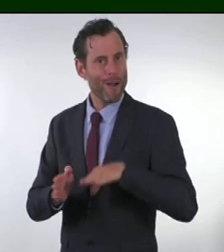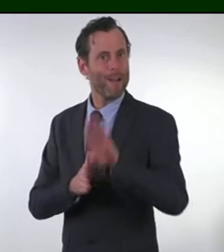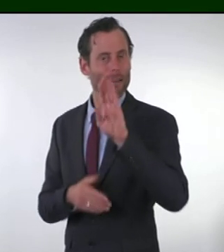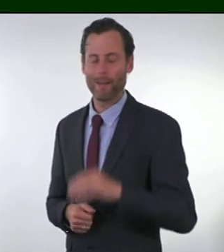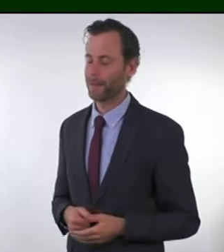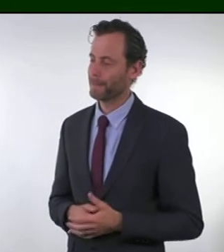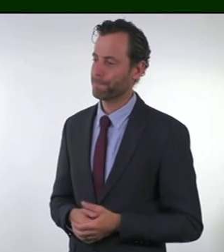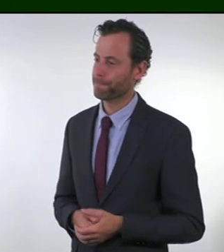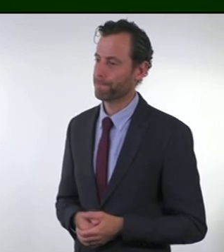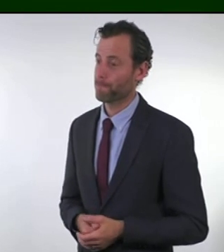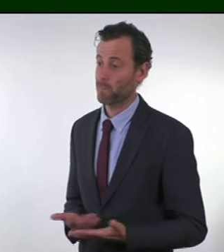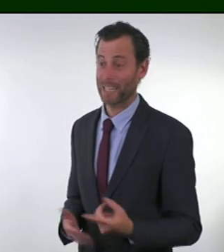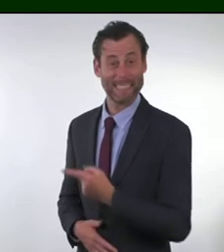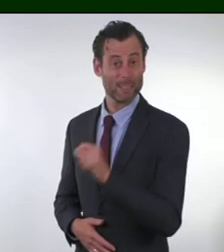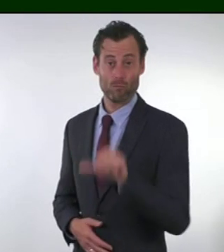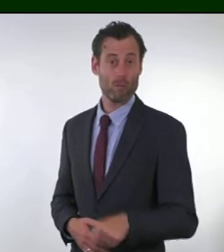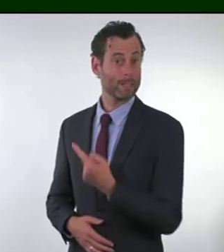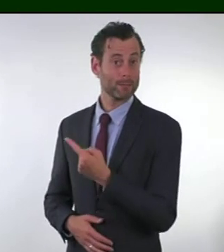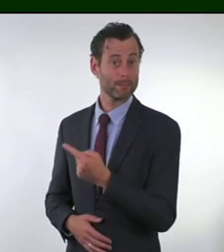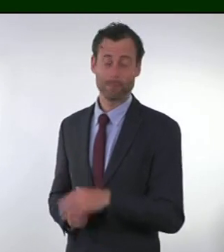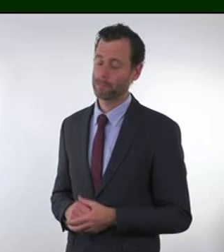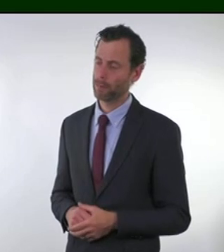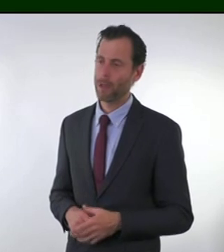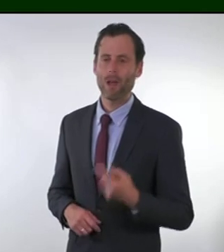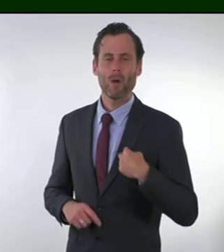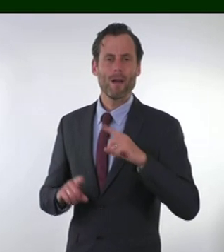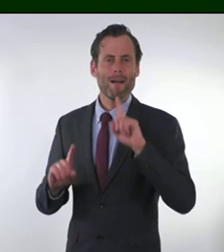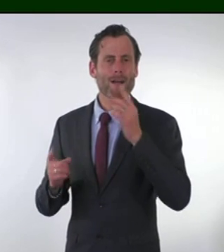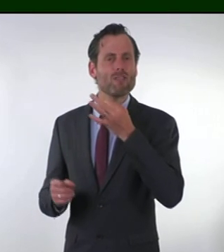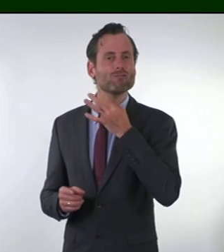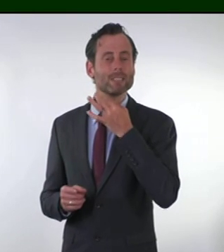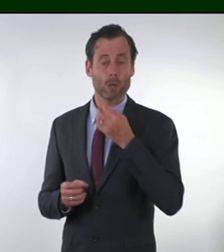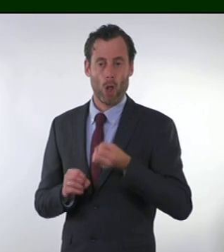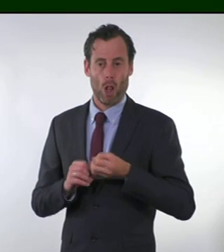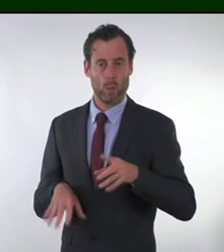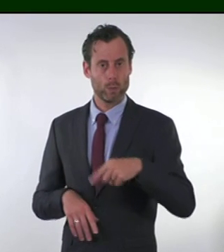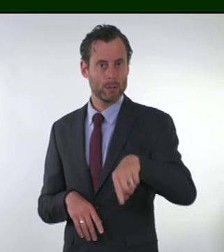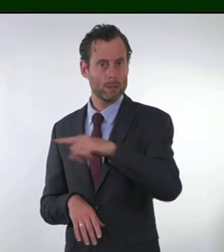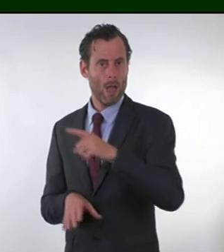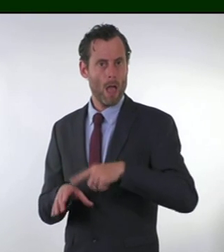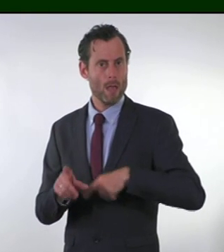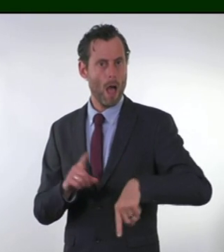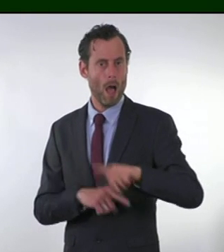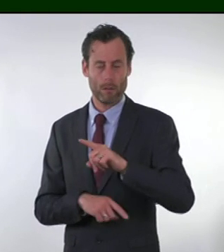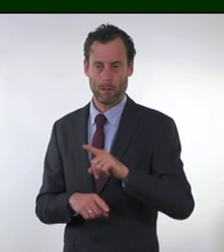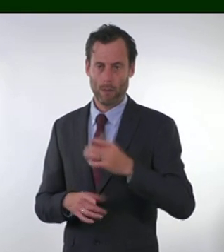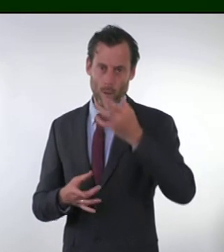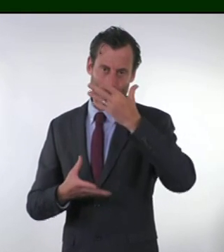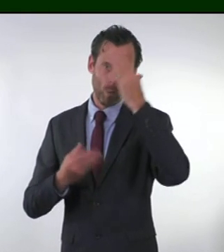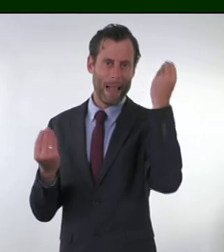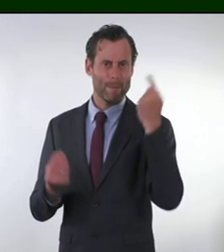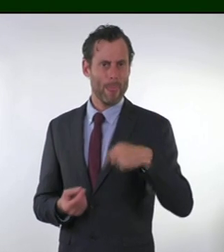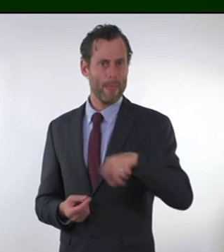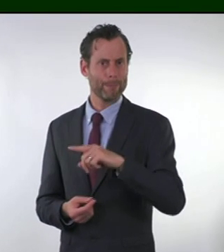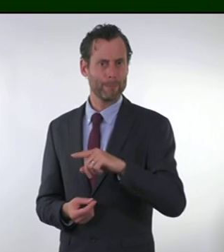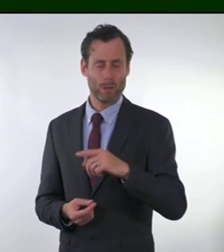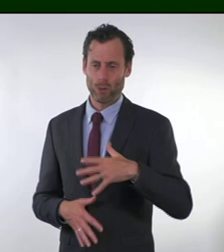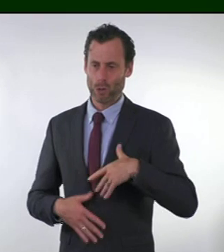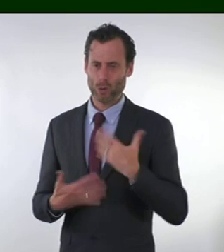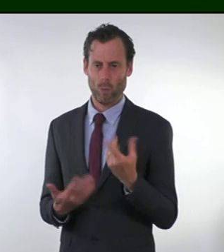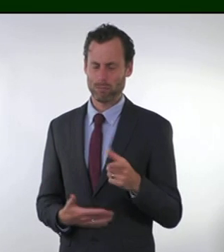My honourable Friend is absolutely right. We cannot afford to lose this generation; they cannot be the generation that is defined and scarred by coronavirus.